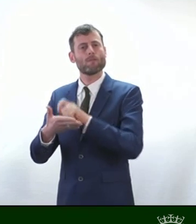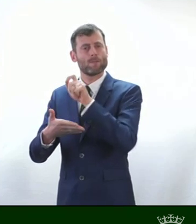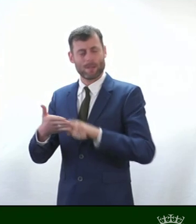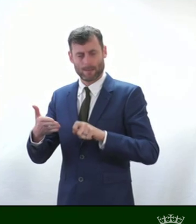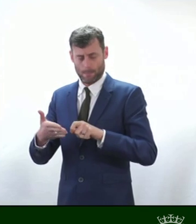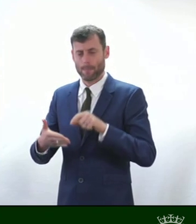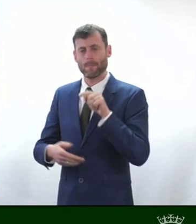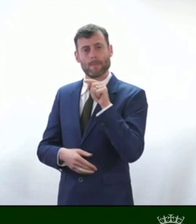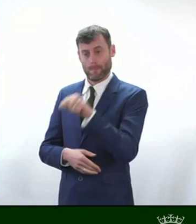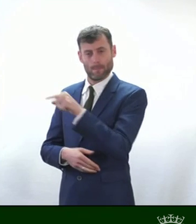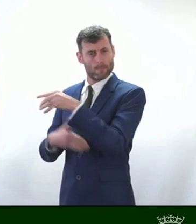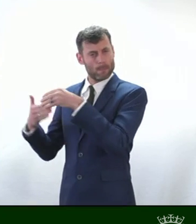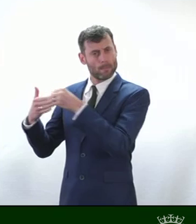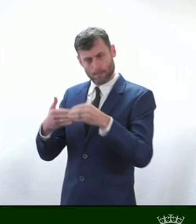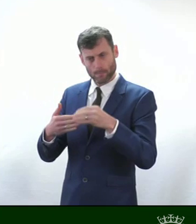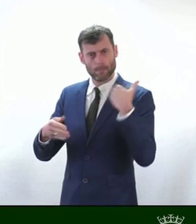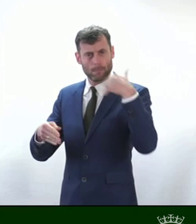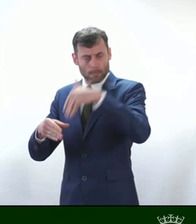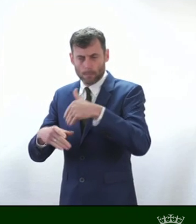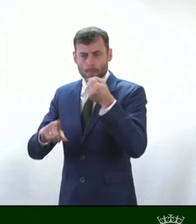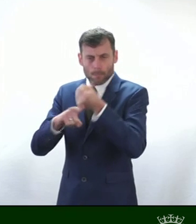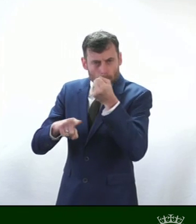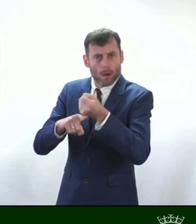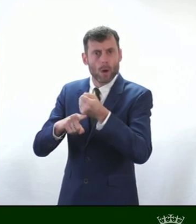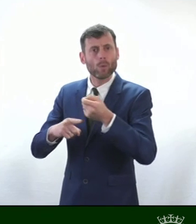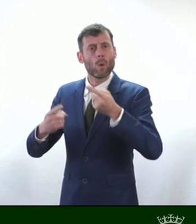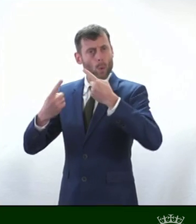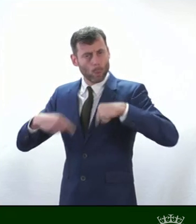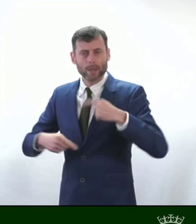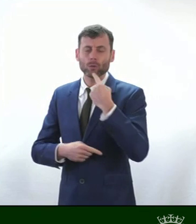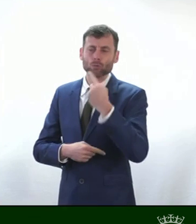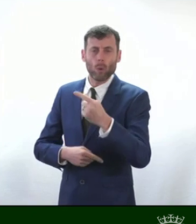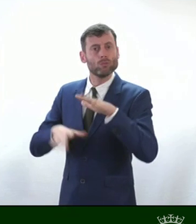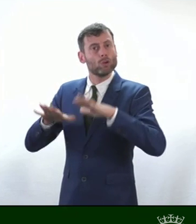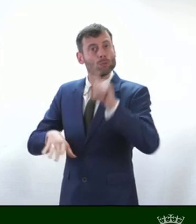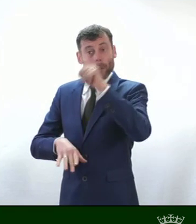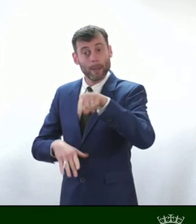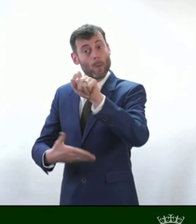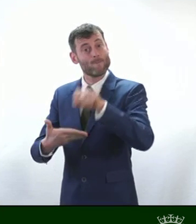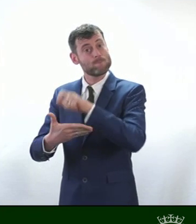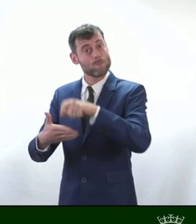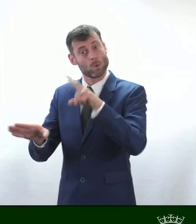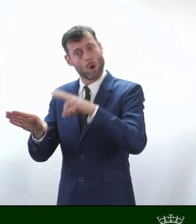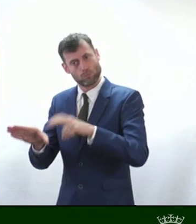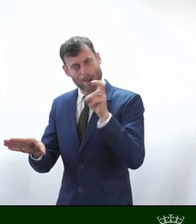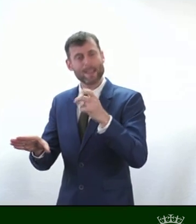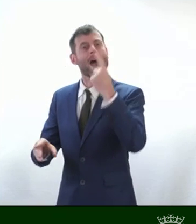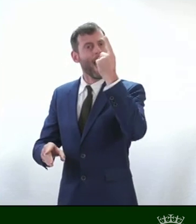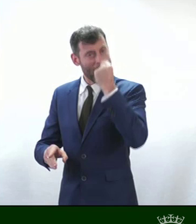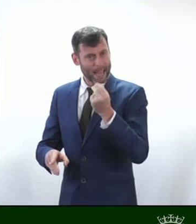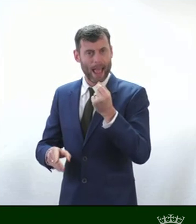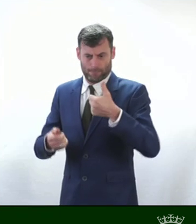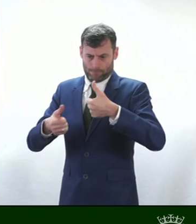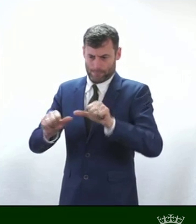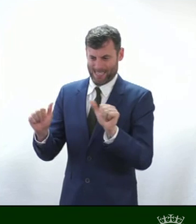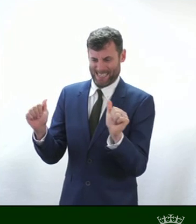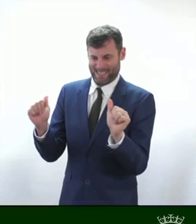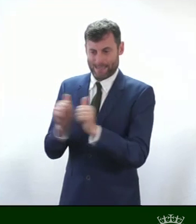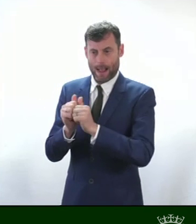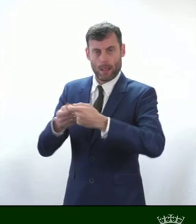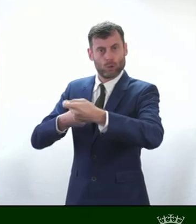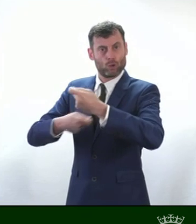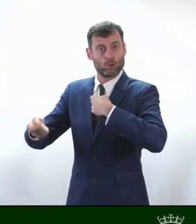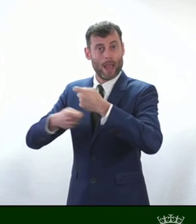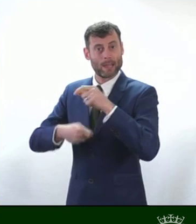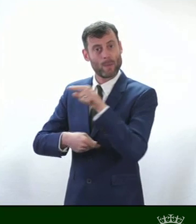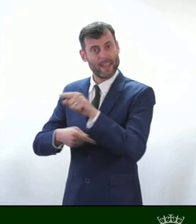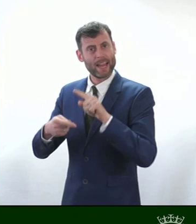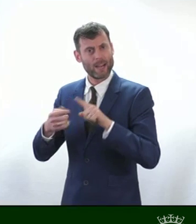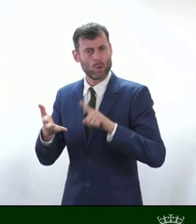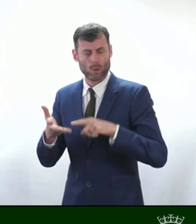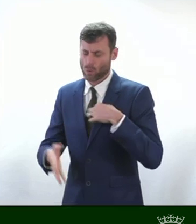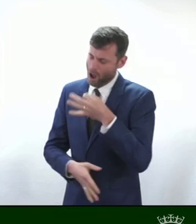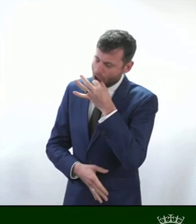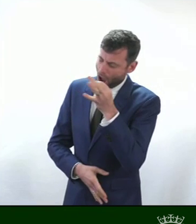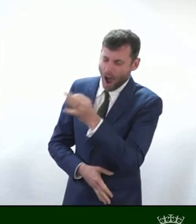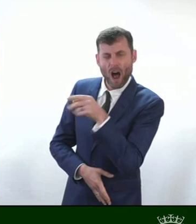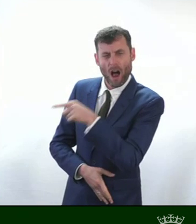Friend, we assured the British people that a trade deal was entirely achievable, so may I urge him to make one last effort?